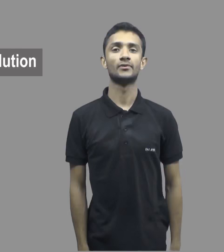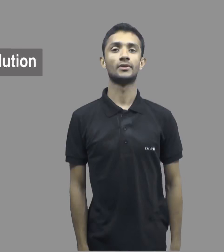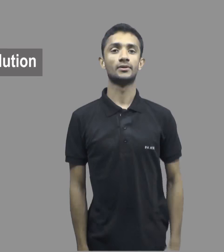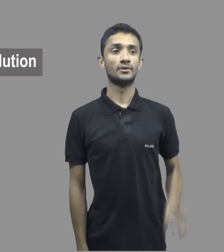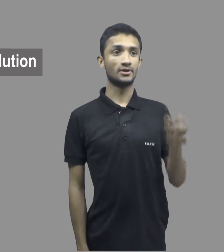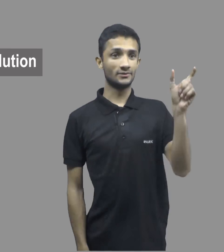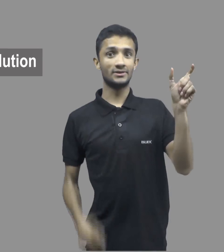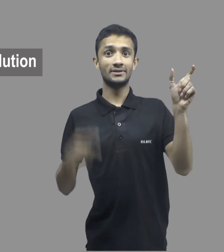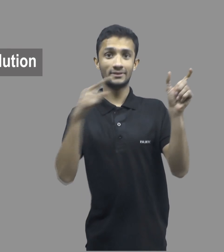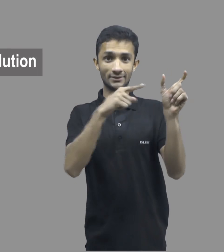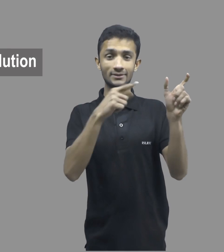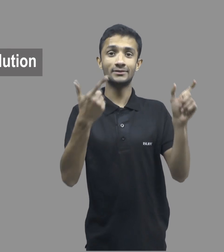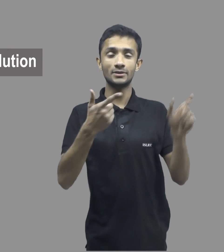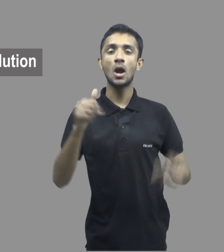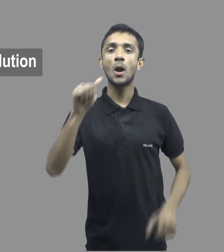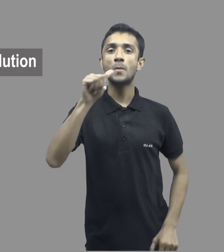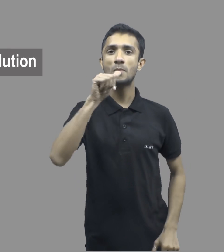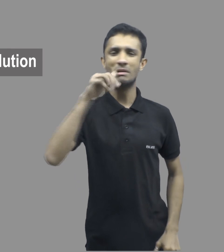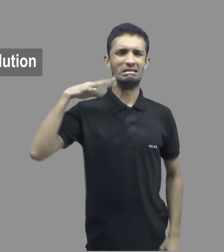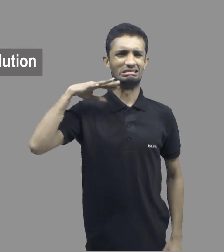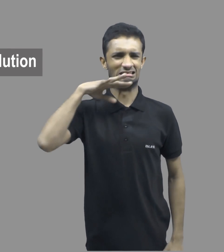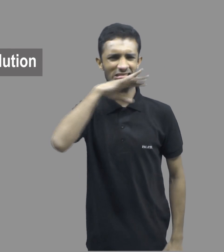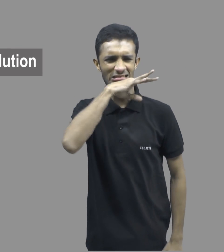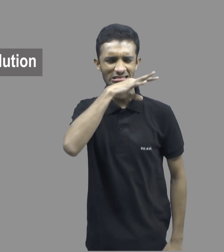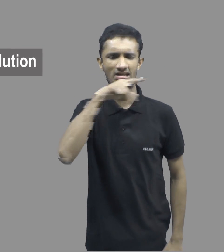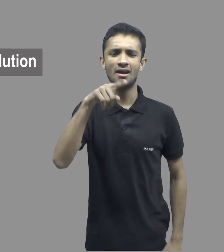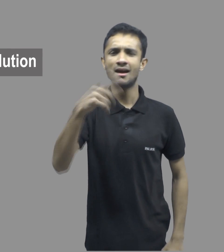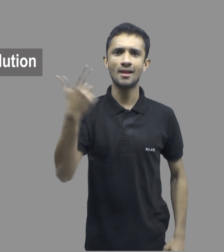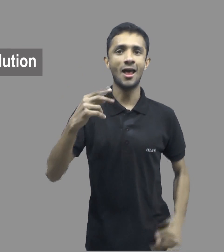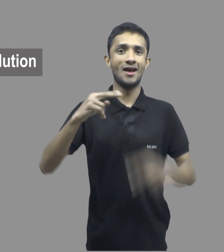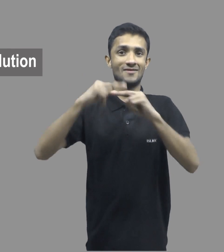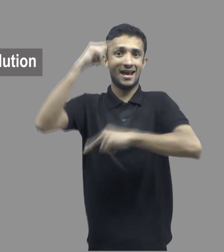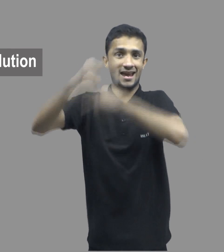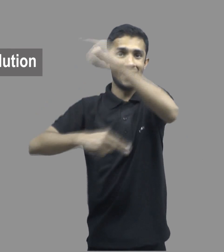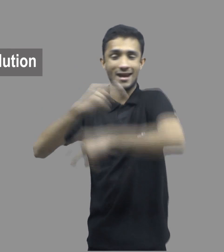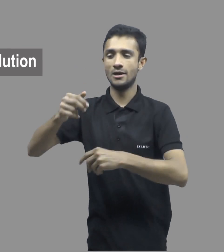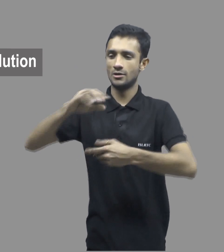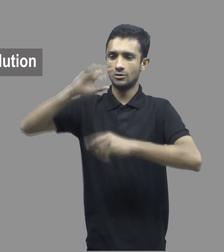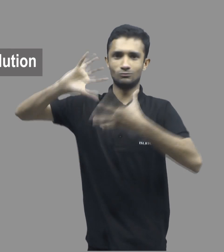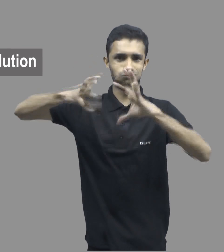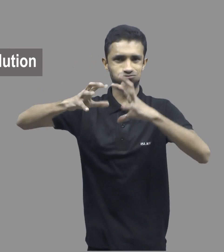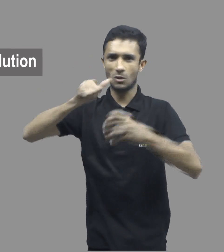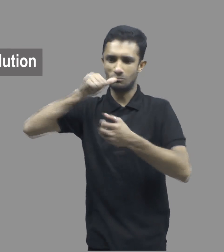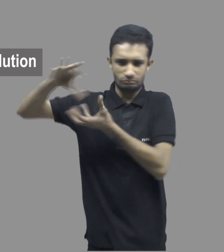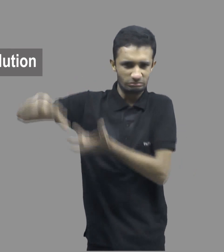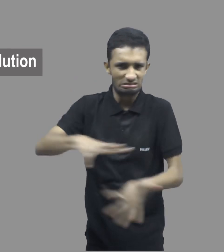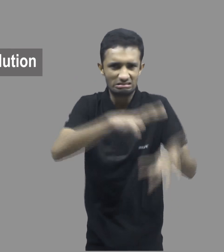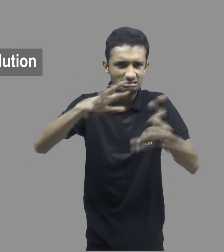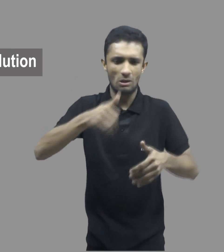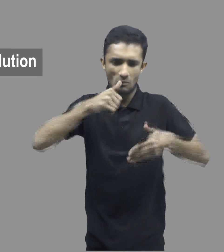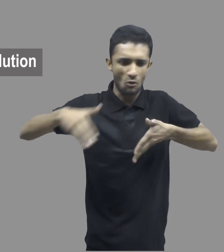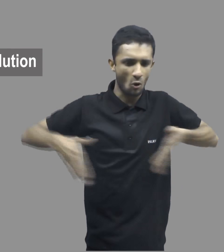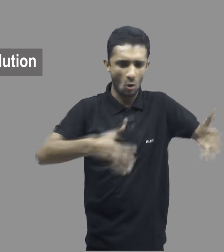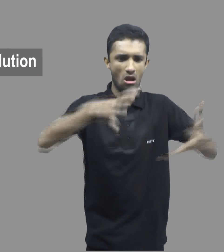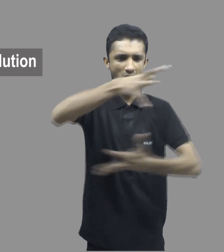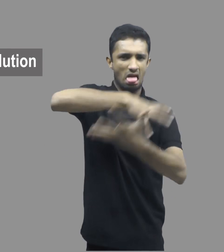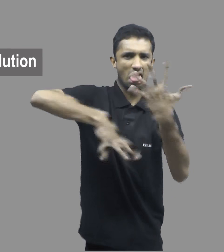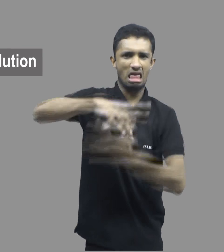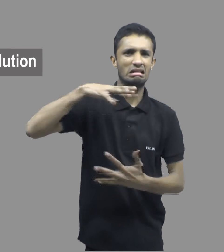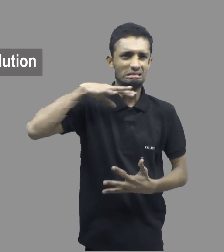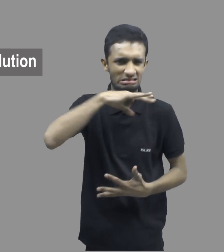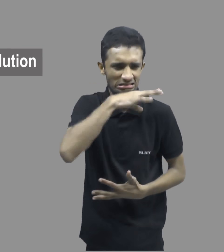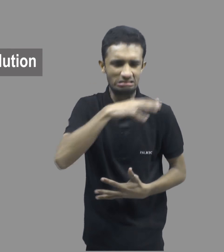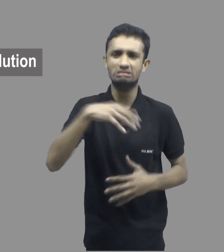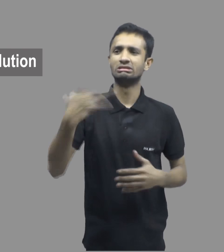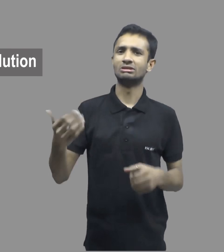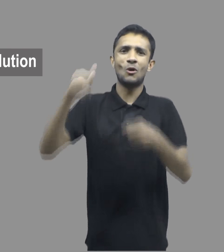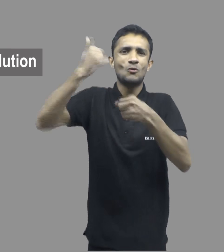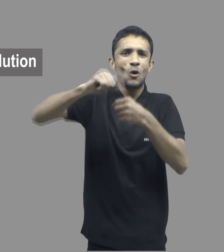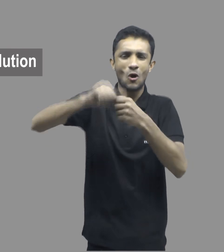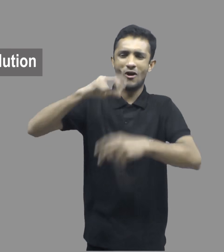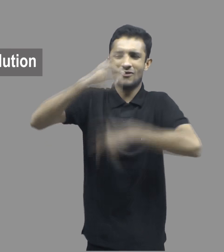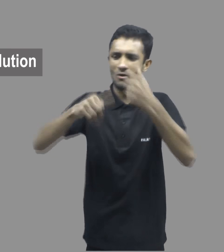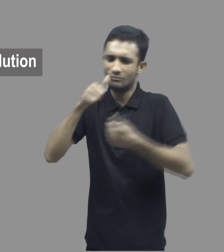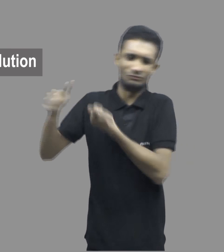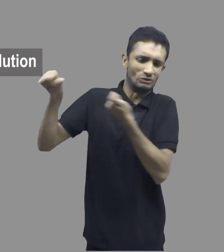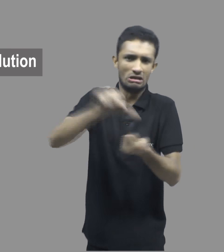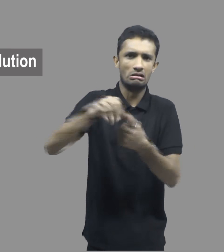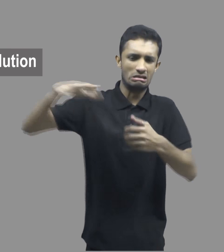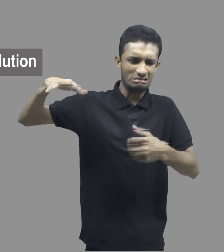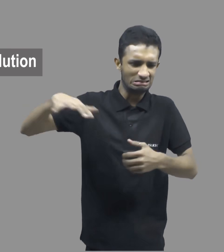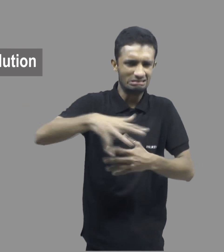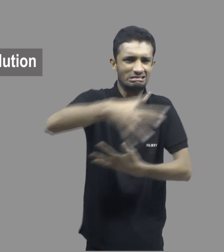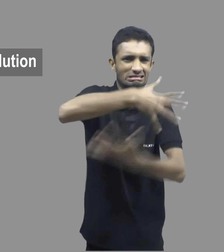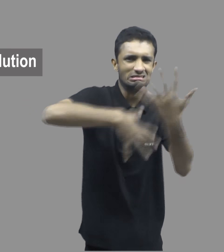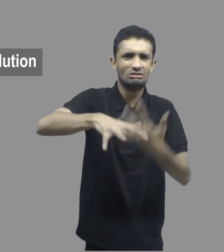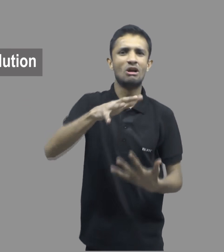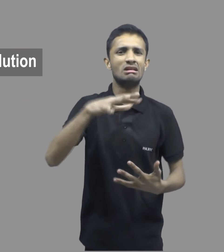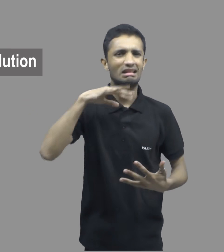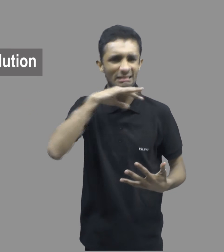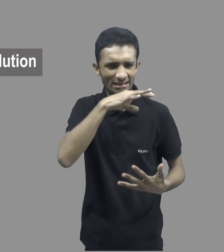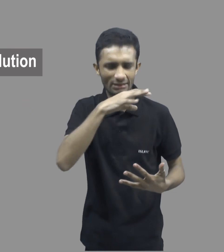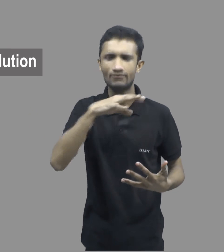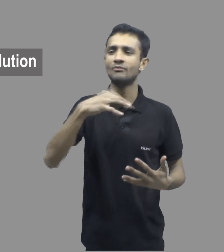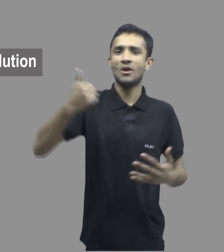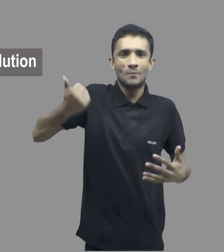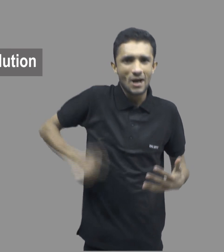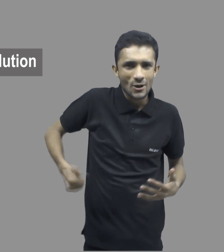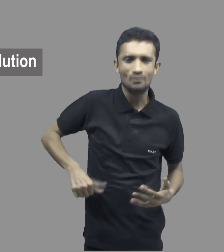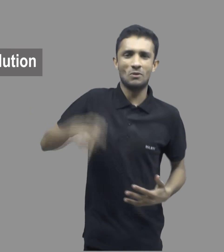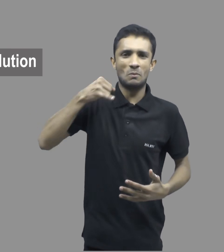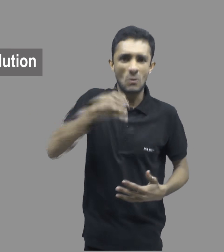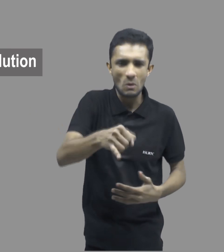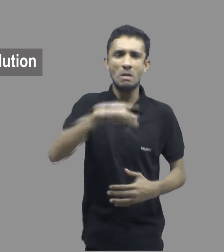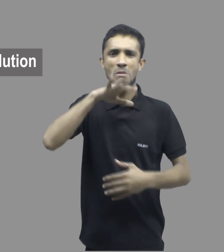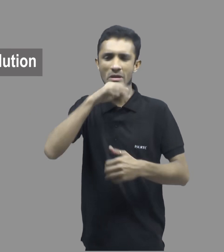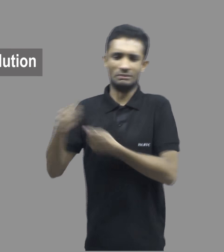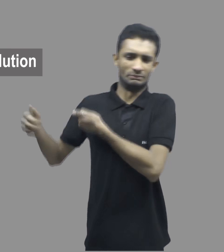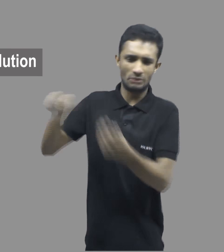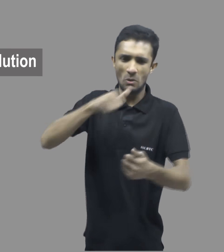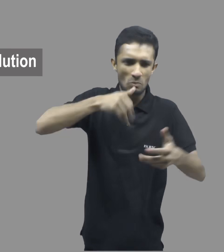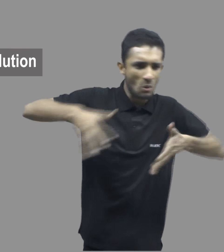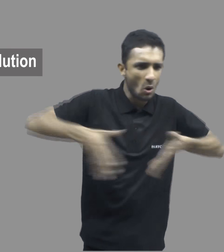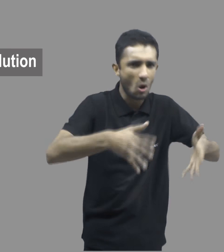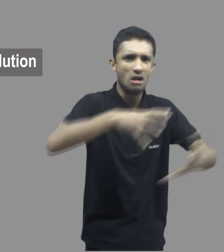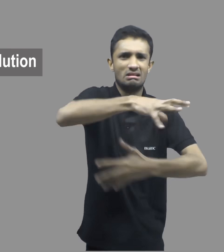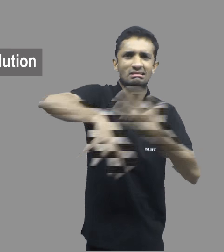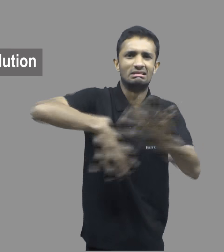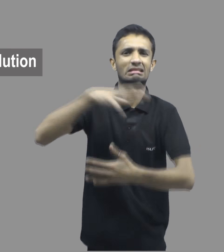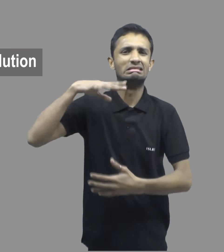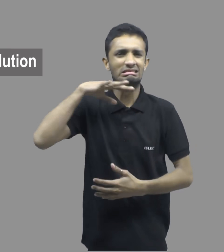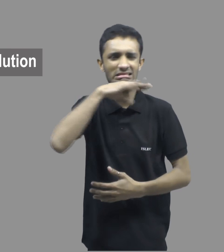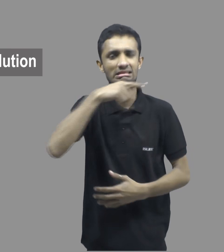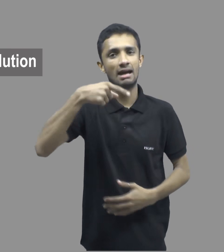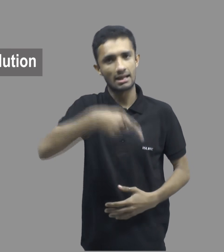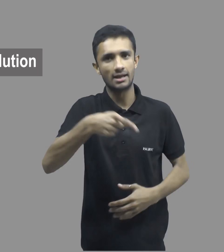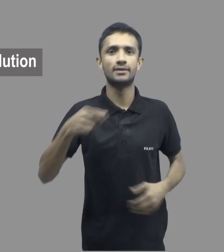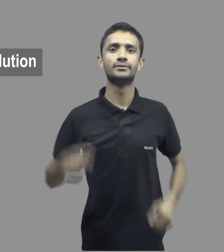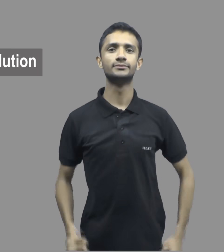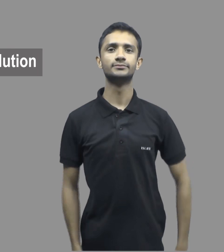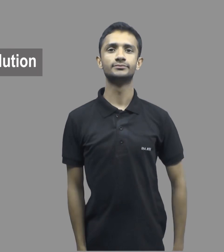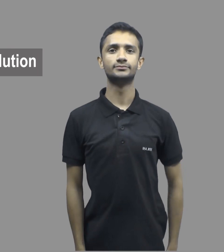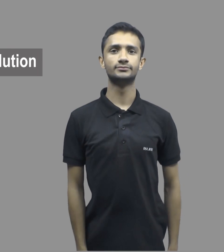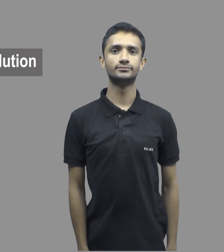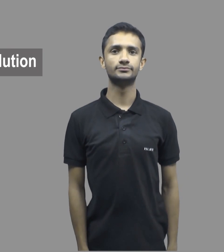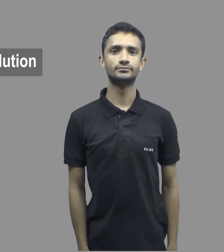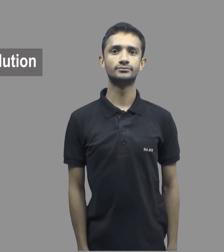Water Pollution